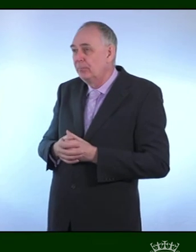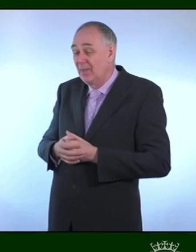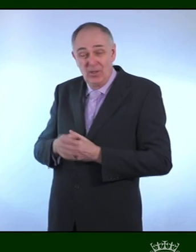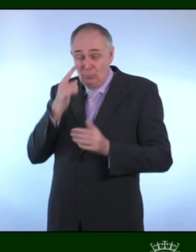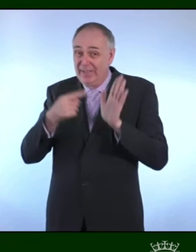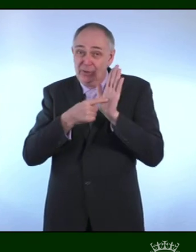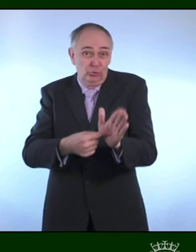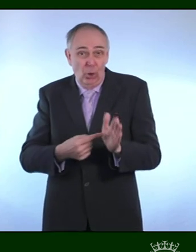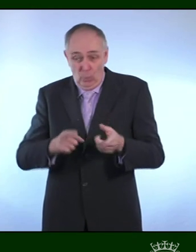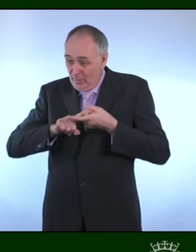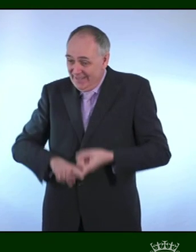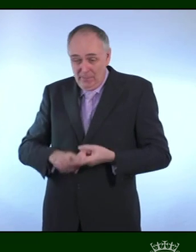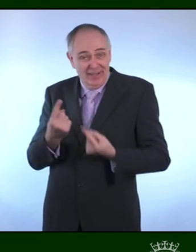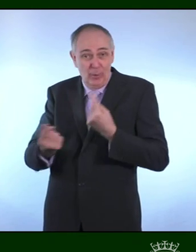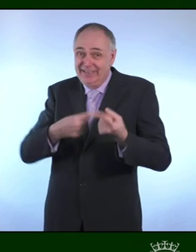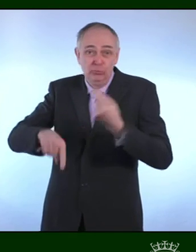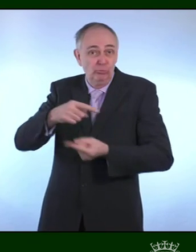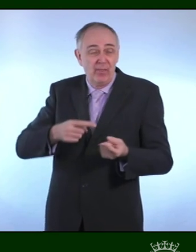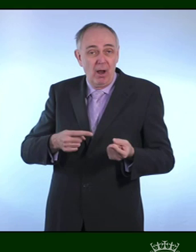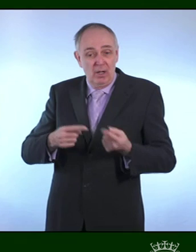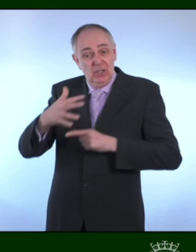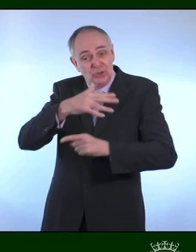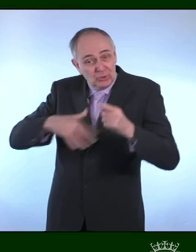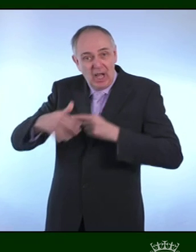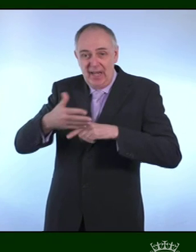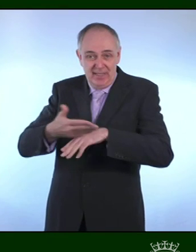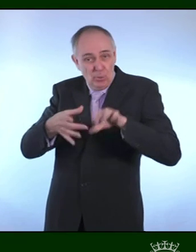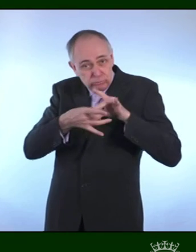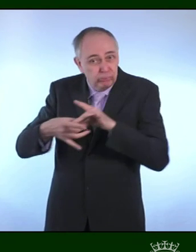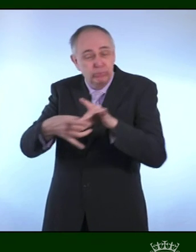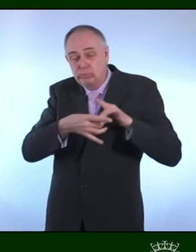We will come through this as a society only through a huge collective effort.